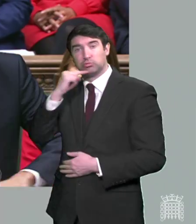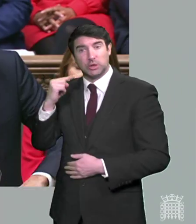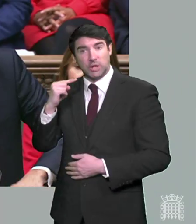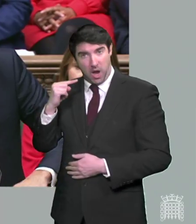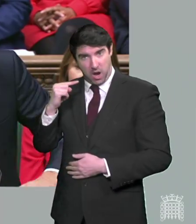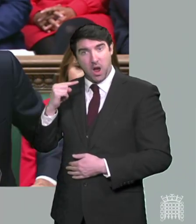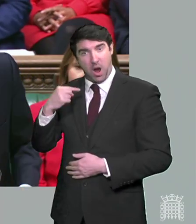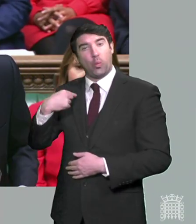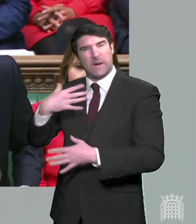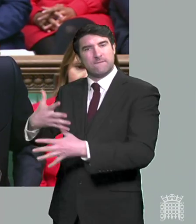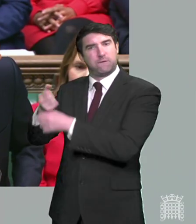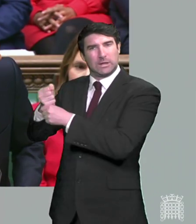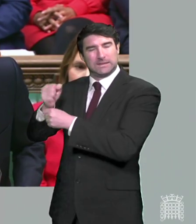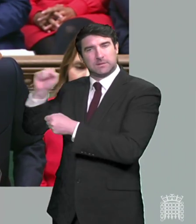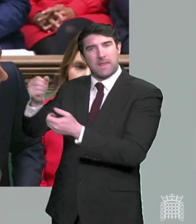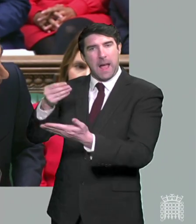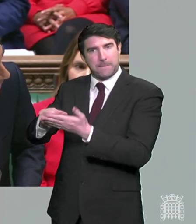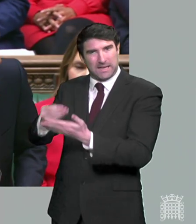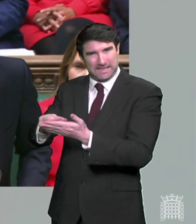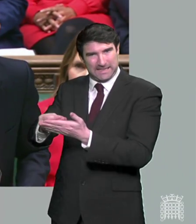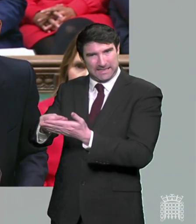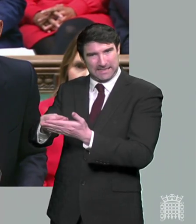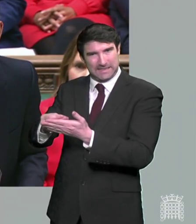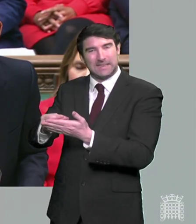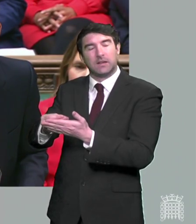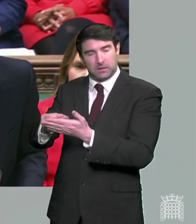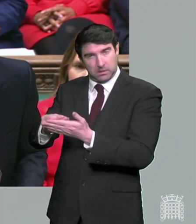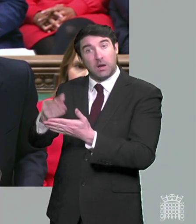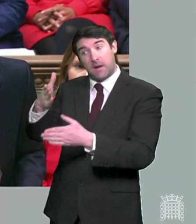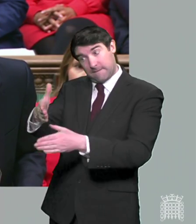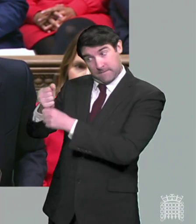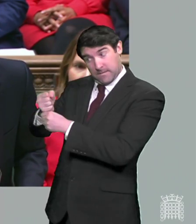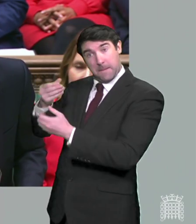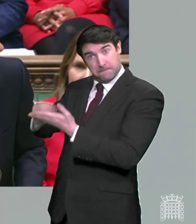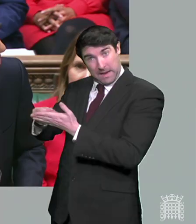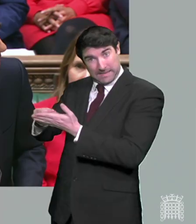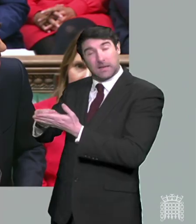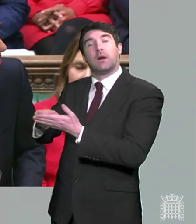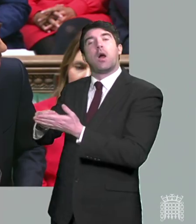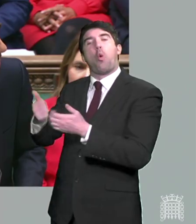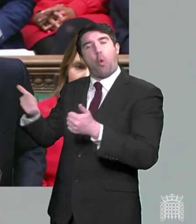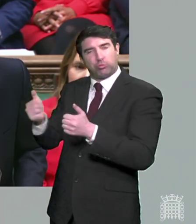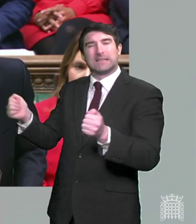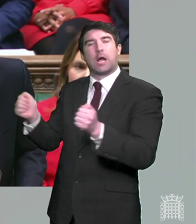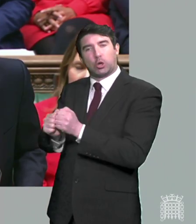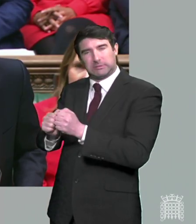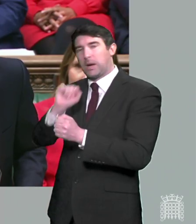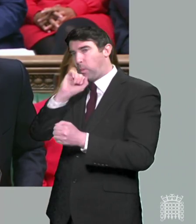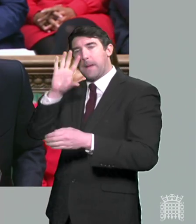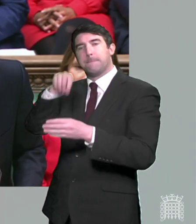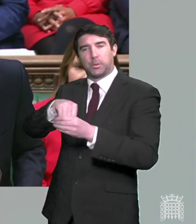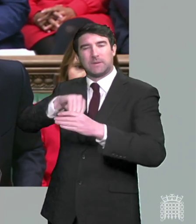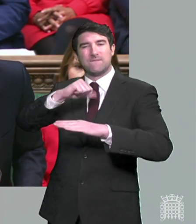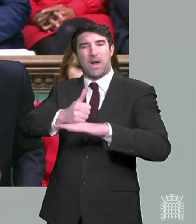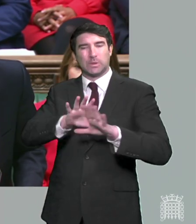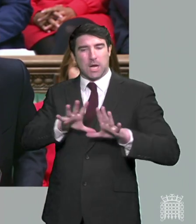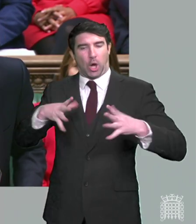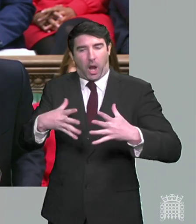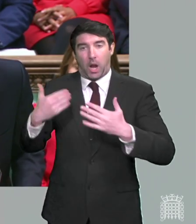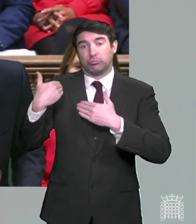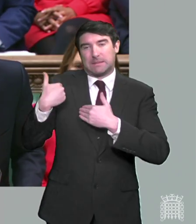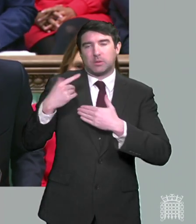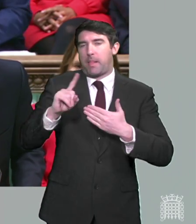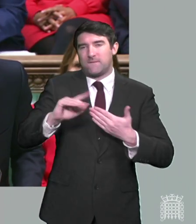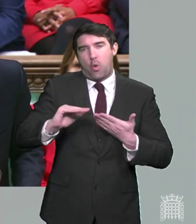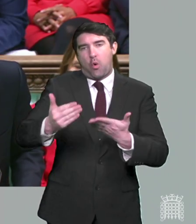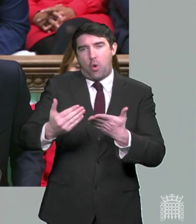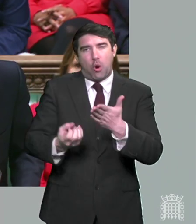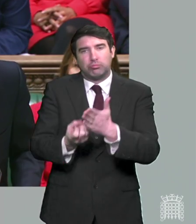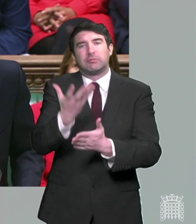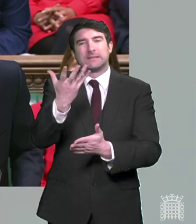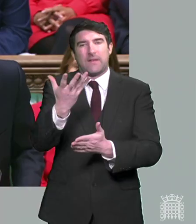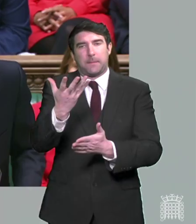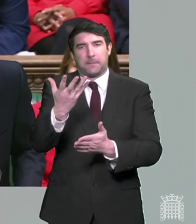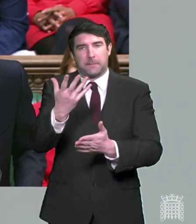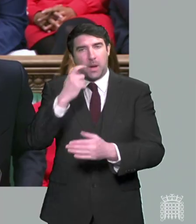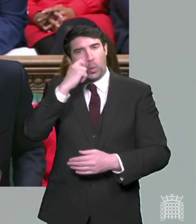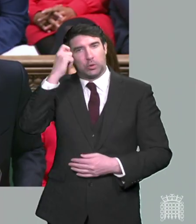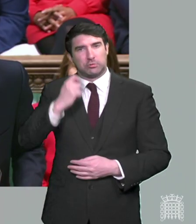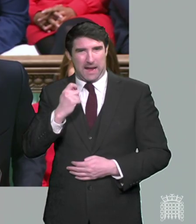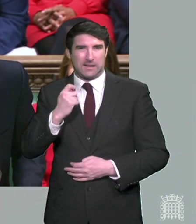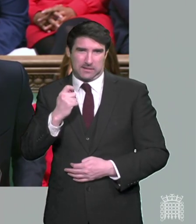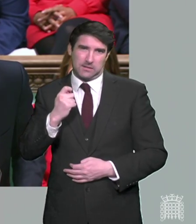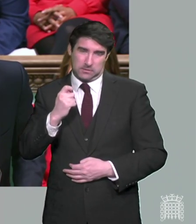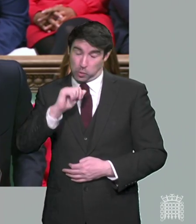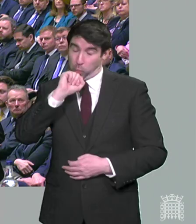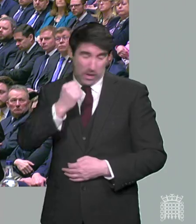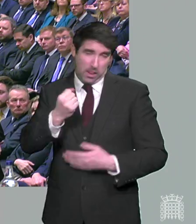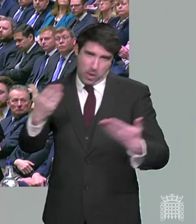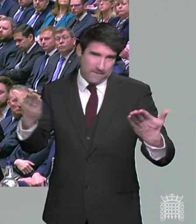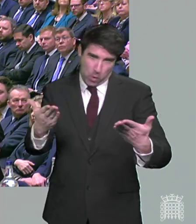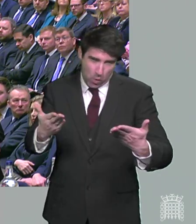We have ensured that the provision of funds here will be put in a foundation for reconstruction in Ukraine, and we are currently working with international partners, through the legal process, to use those assets to fund Ukrainian reconstruction.